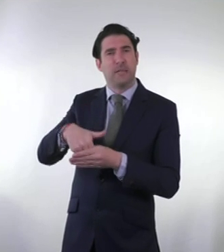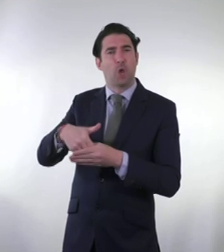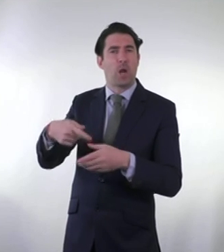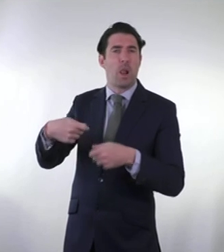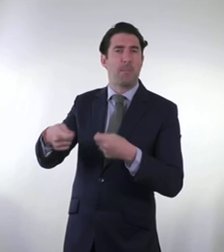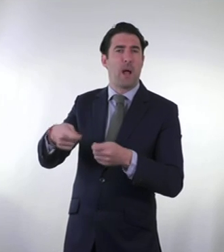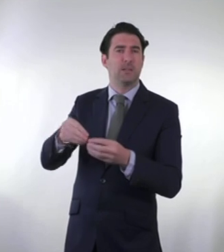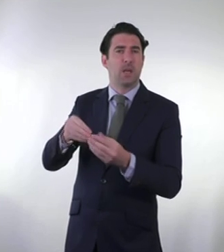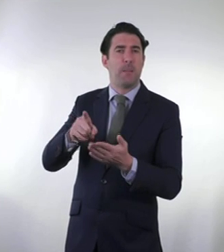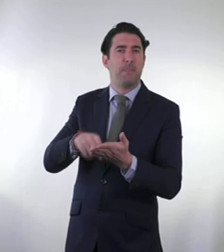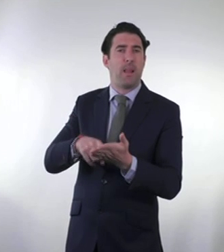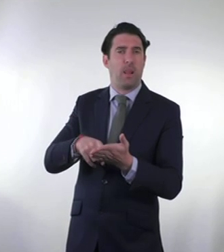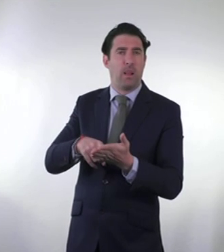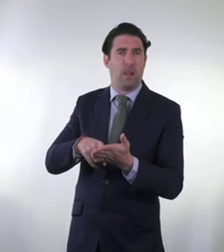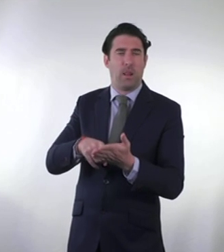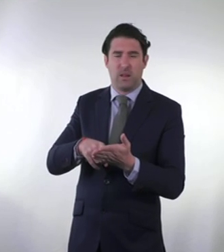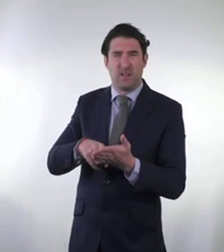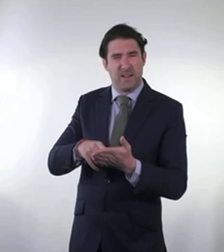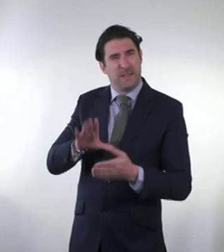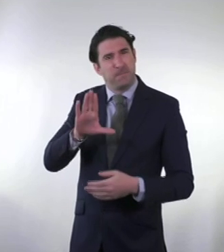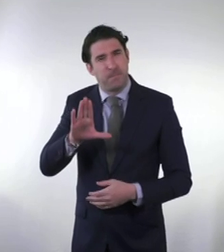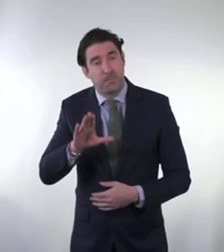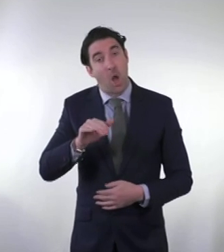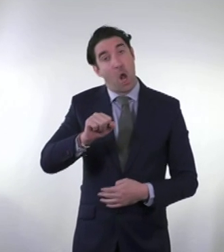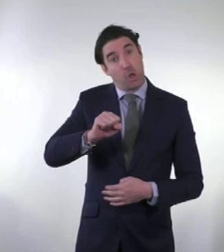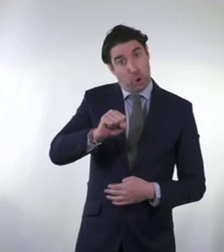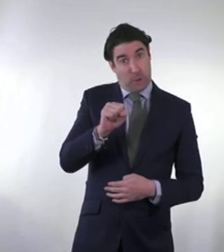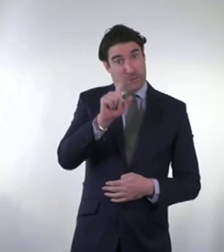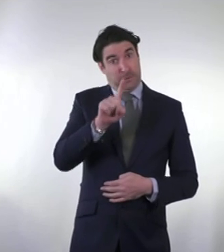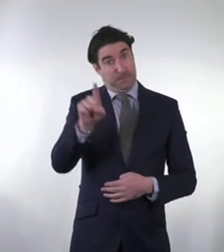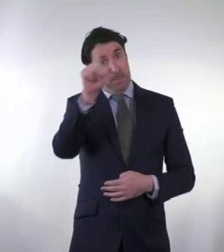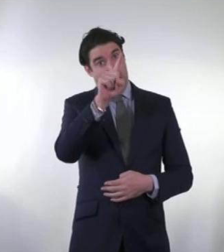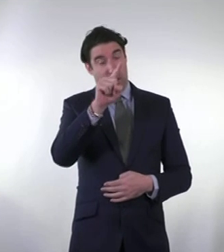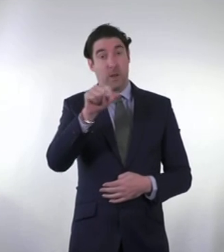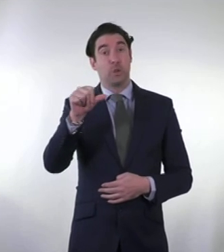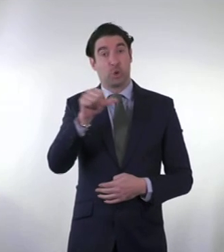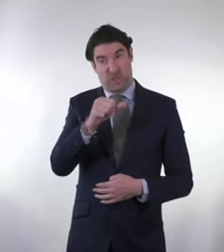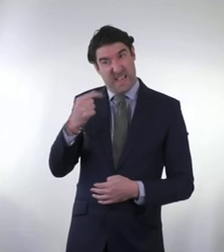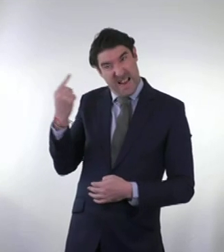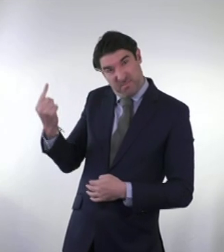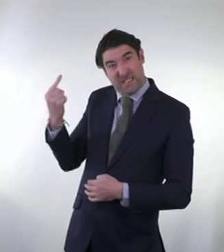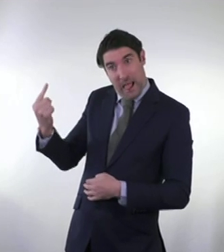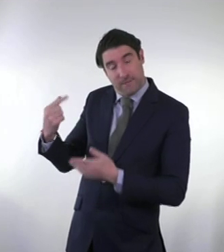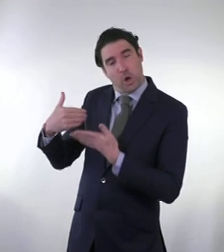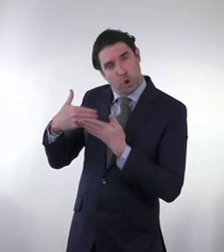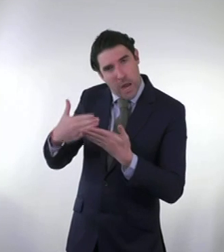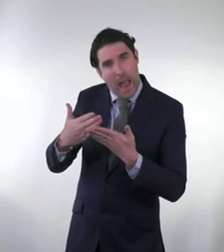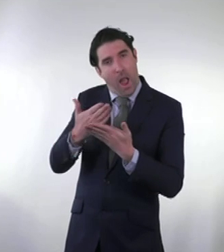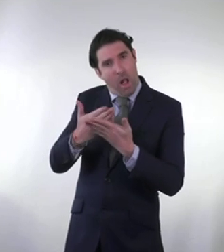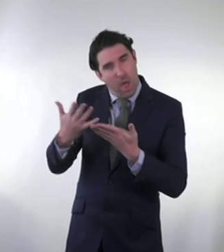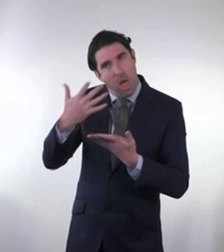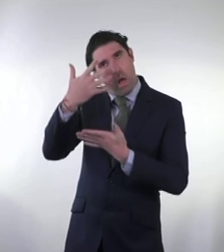Perhaps the people of Scotland deserve to hear from him a clearer account of what it does.